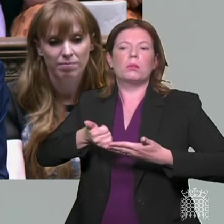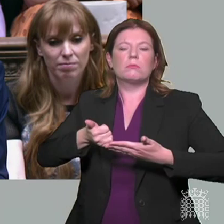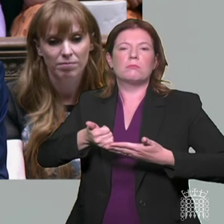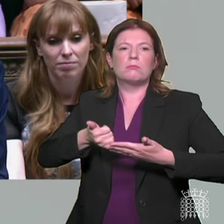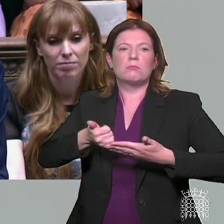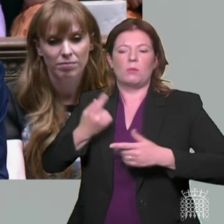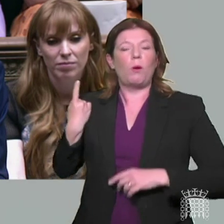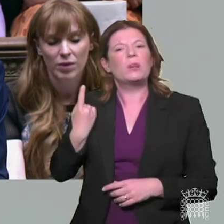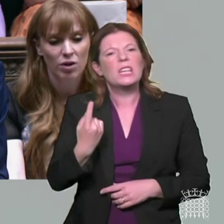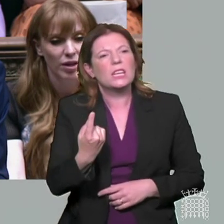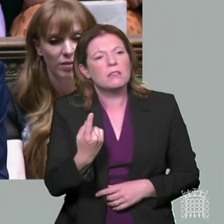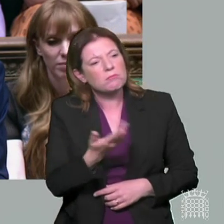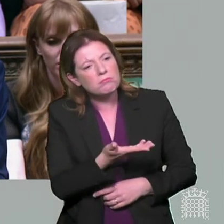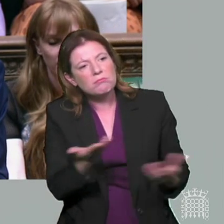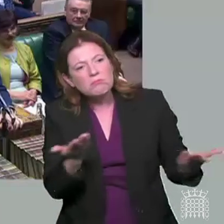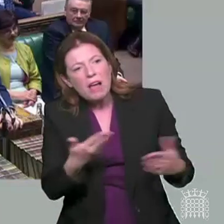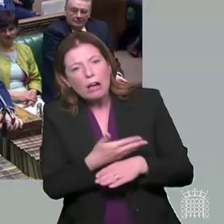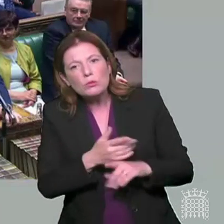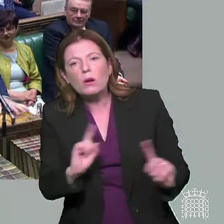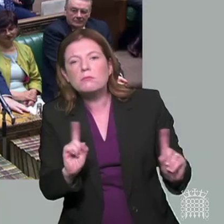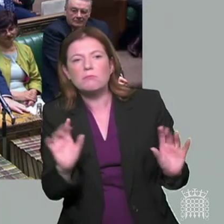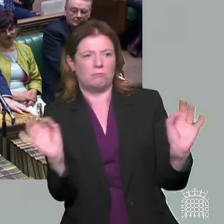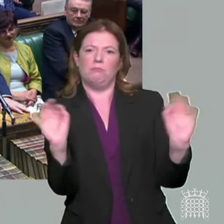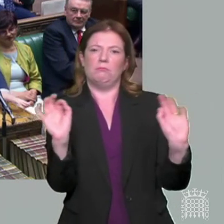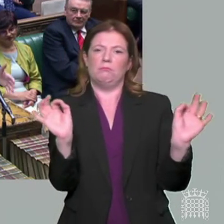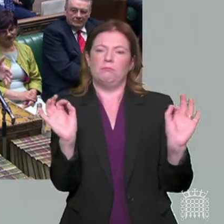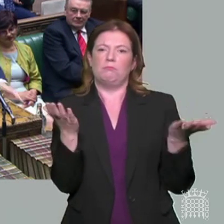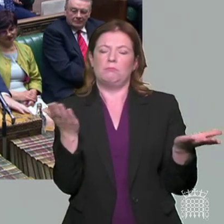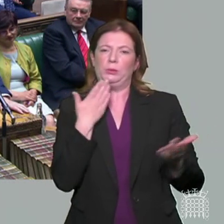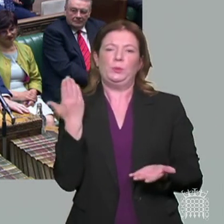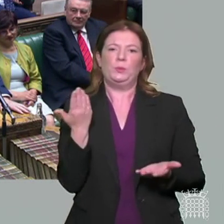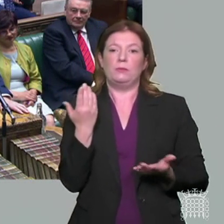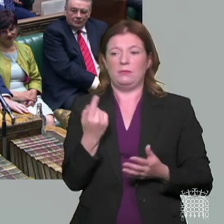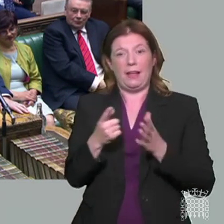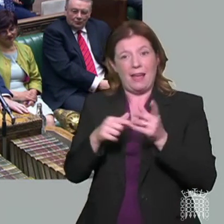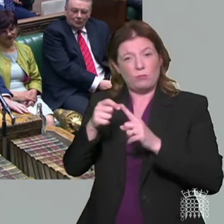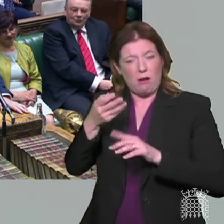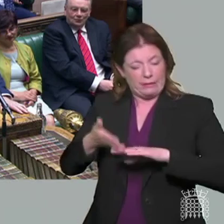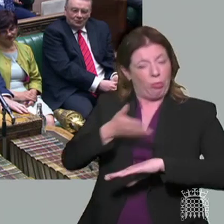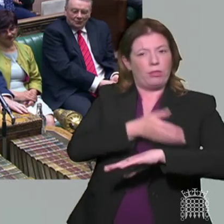A week has passed, and there has been nothing. On 19 April, he stood there and said: